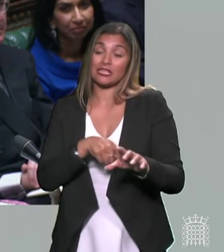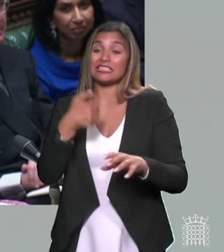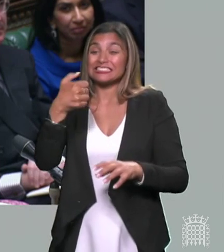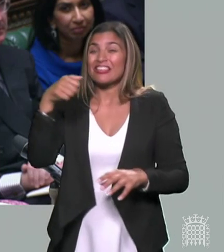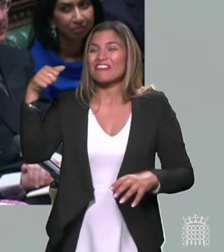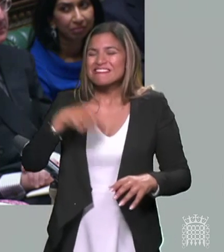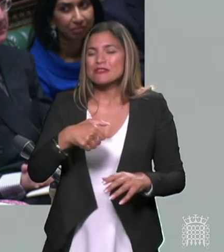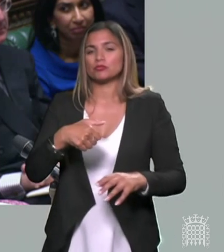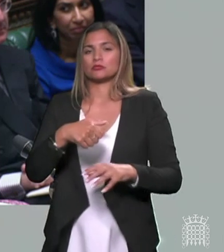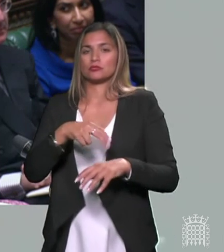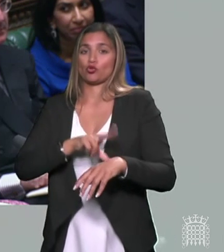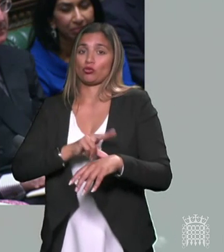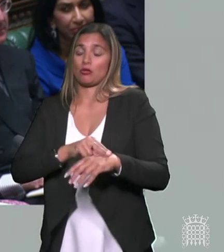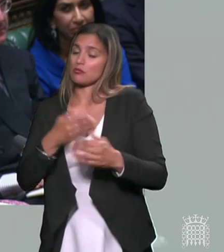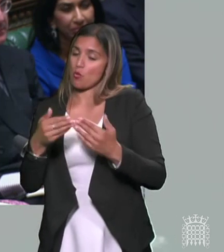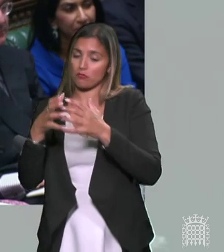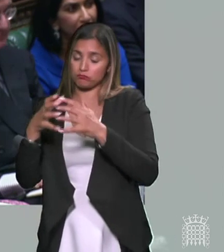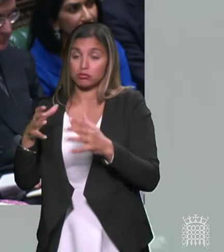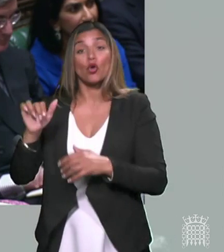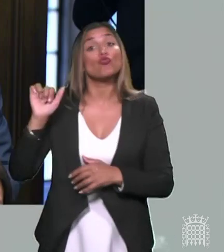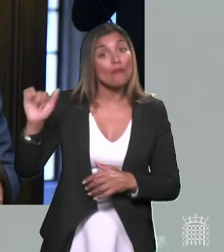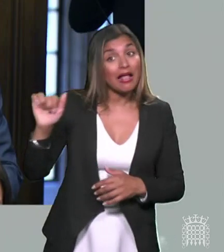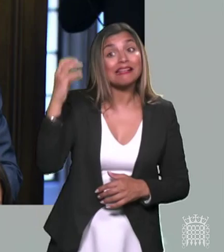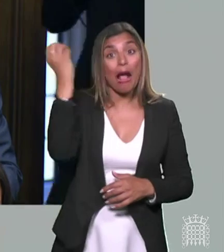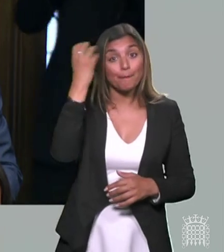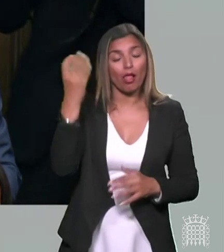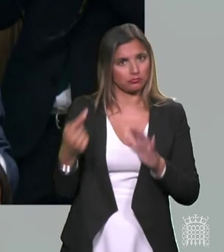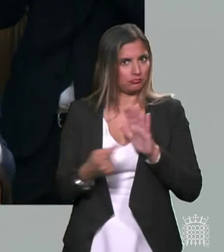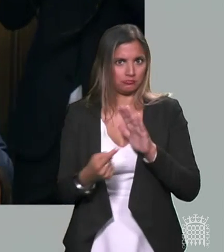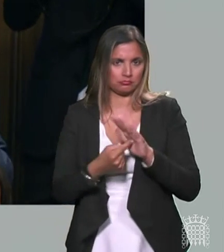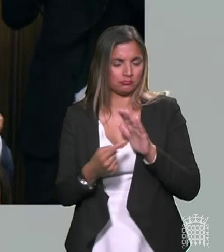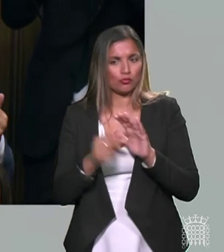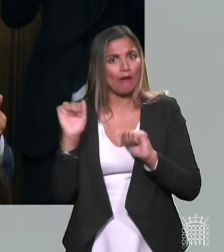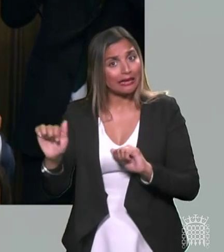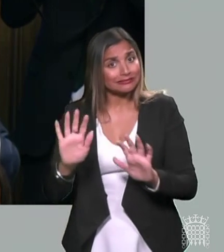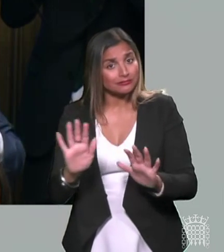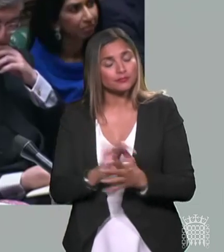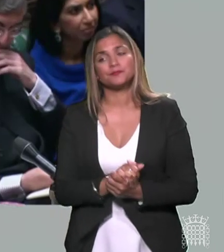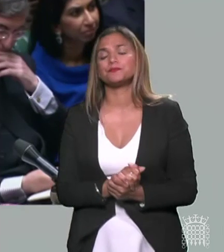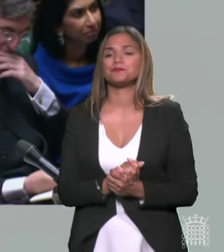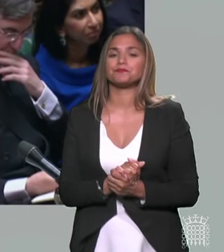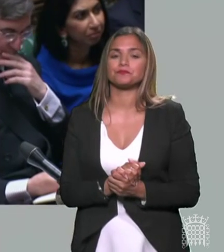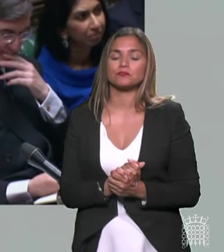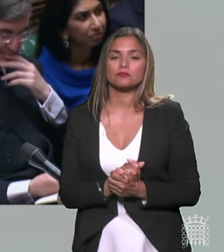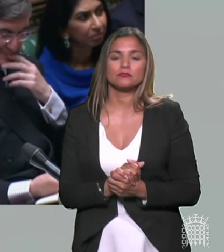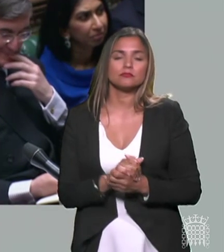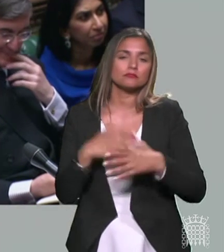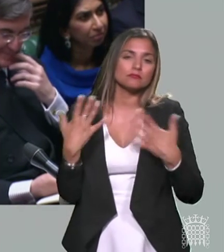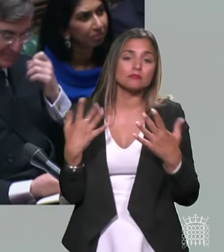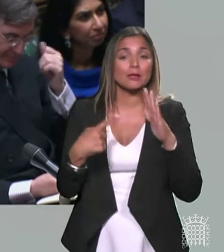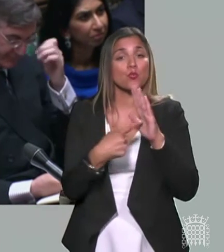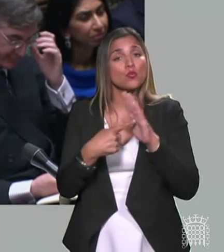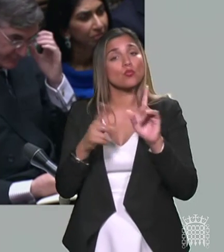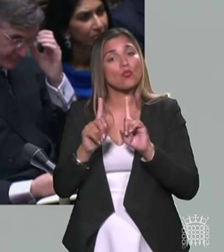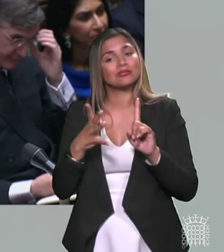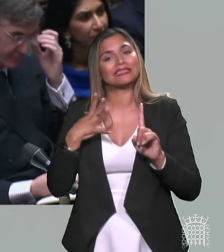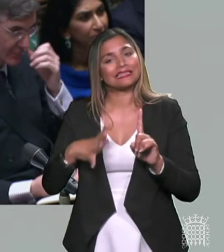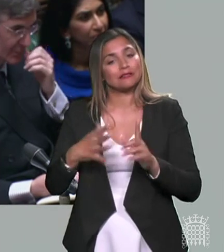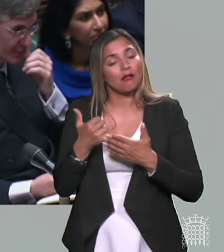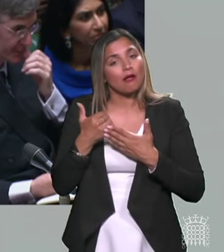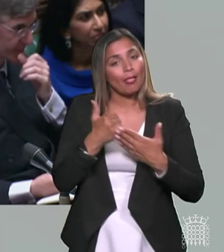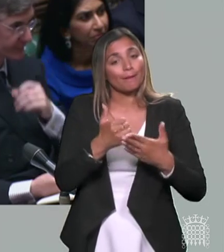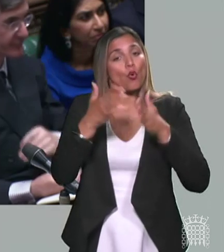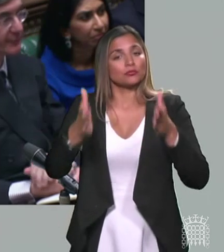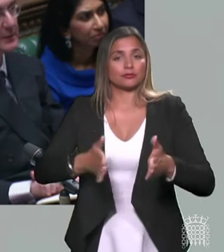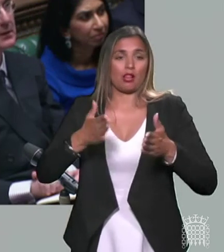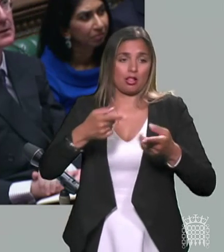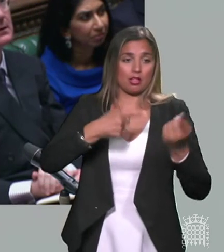On ambulances, and he is right that this is absolutely critical, the crucial thing is to help the hospital staff to move patients through the system.